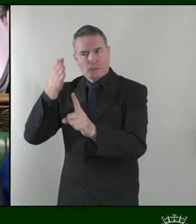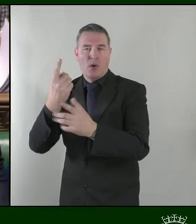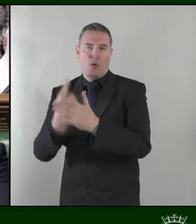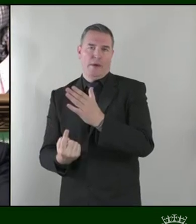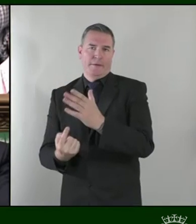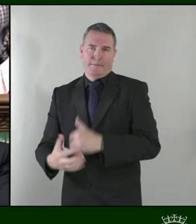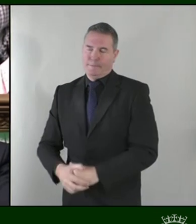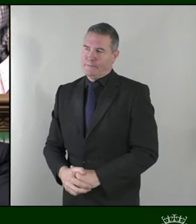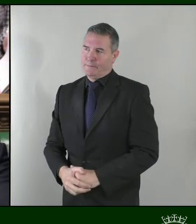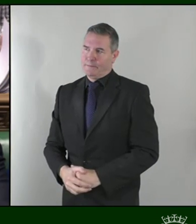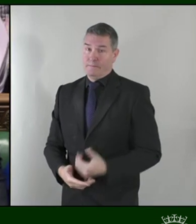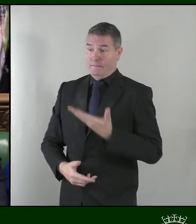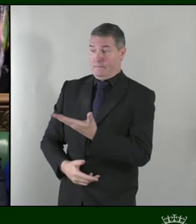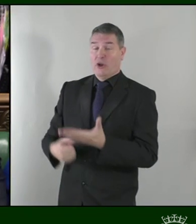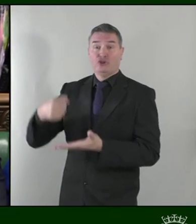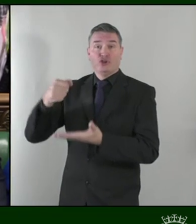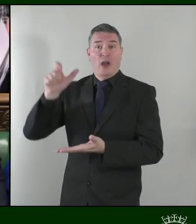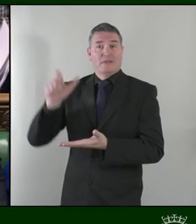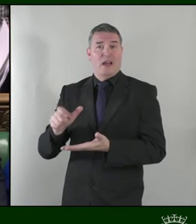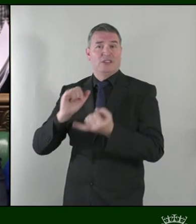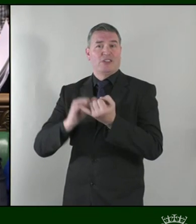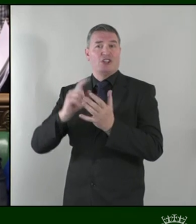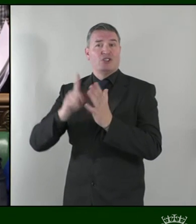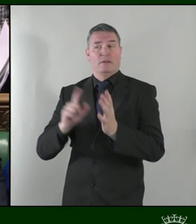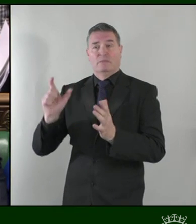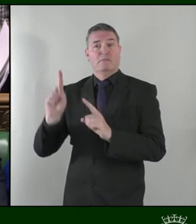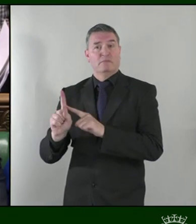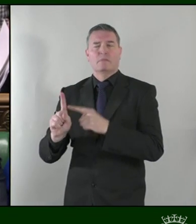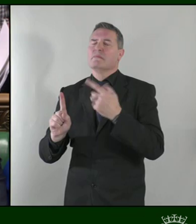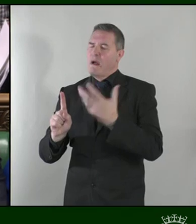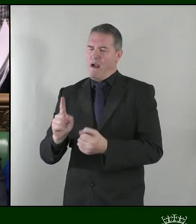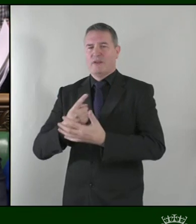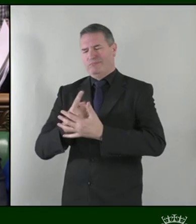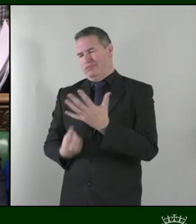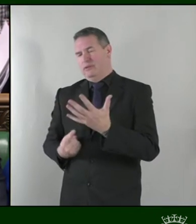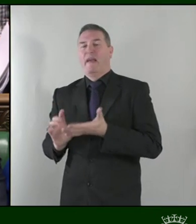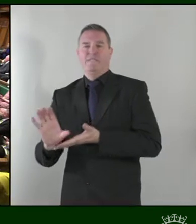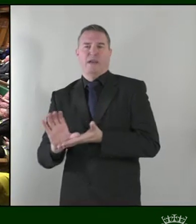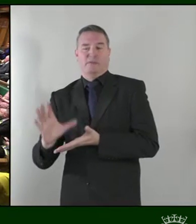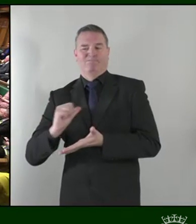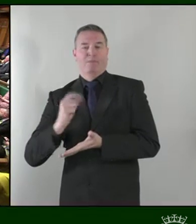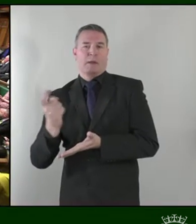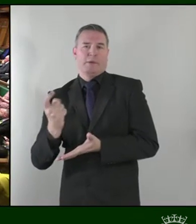My right honourable Friend the Chancellor has many more such investments in the pipeline.